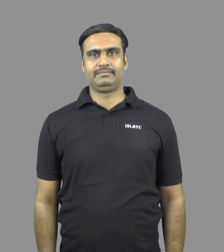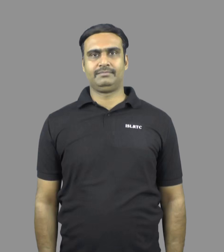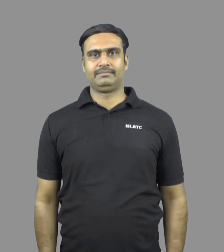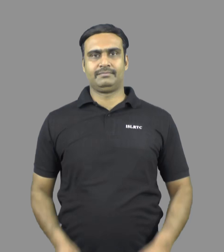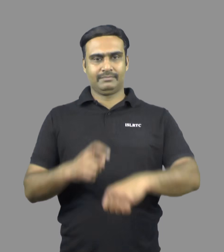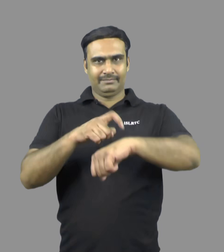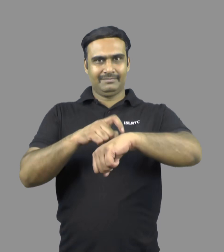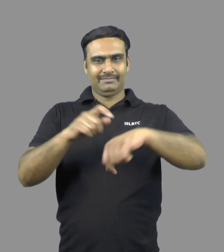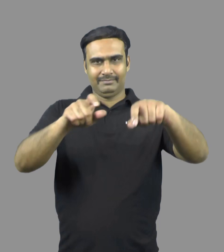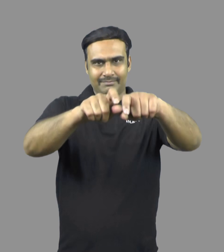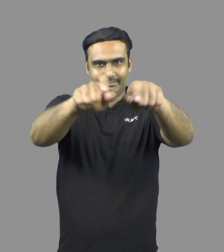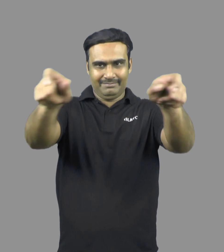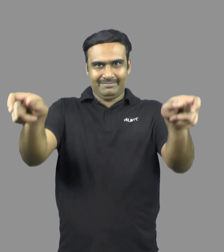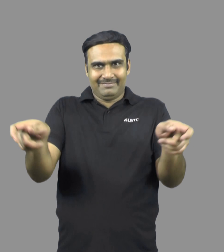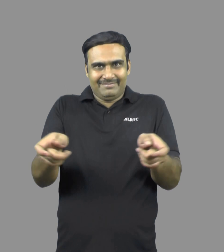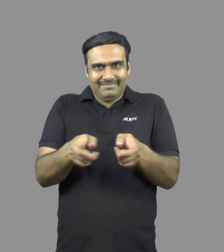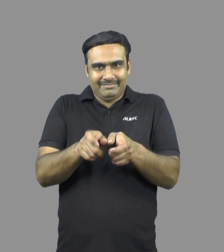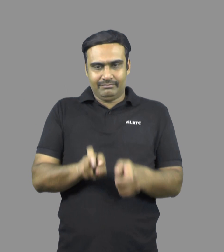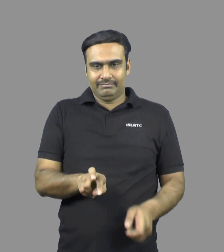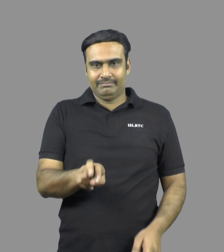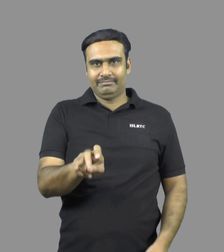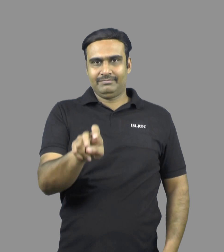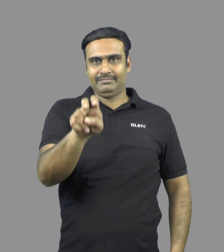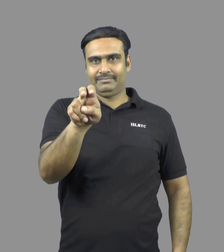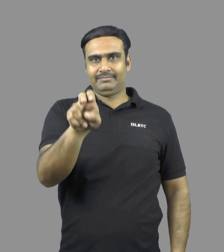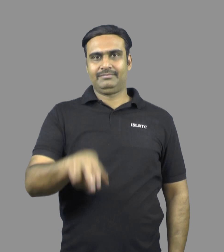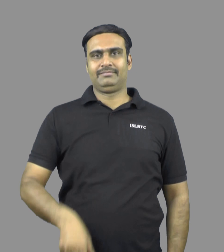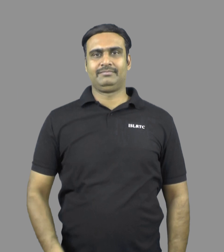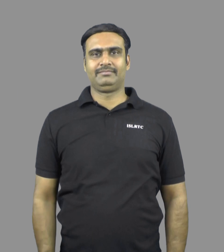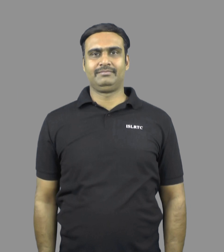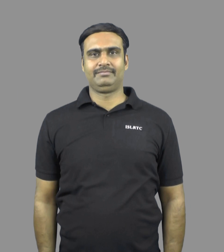Jantar Mantar